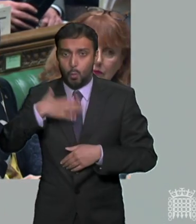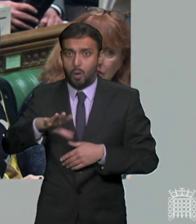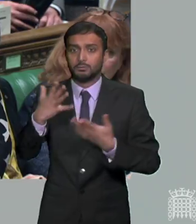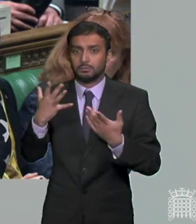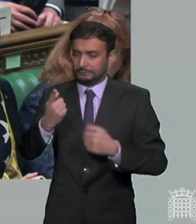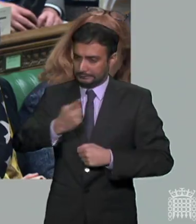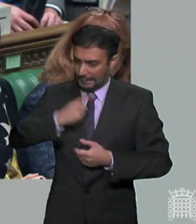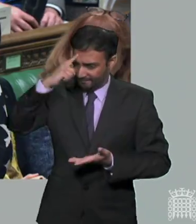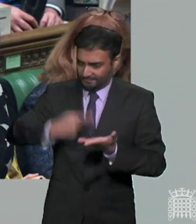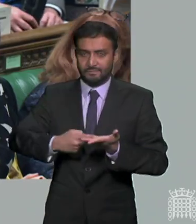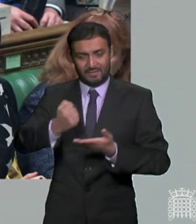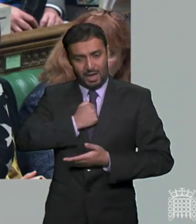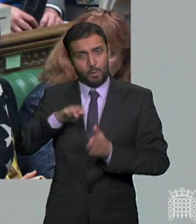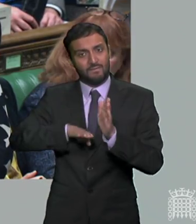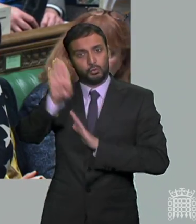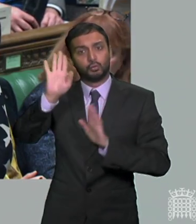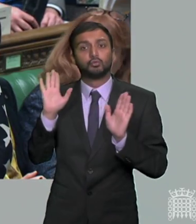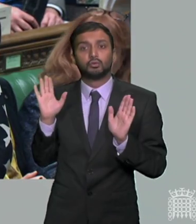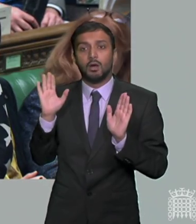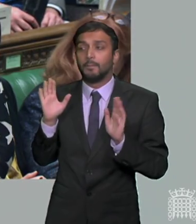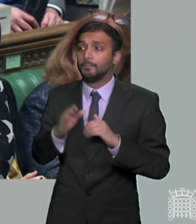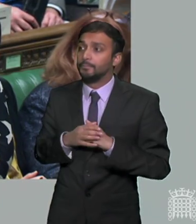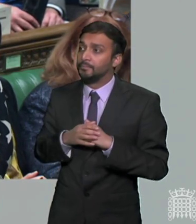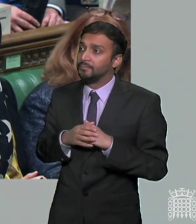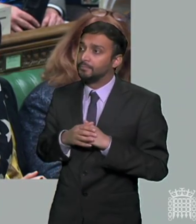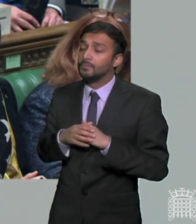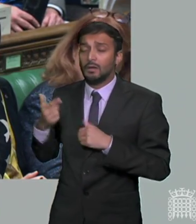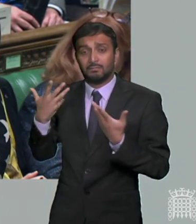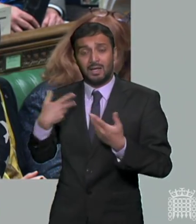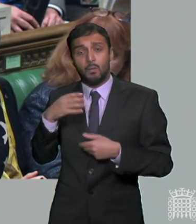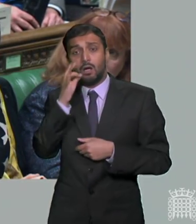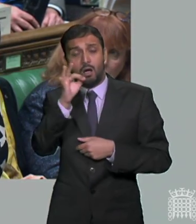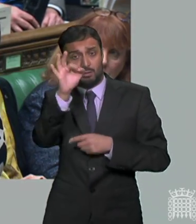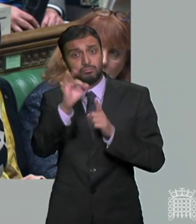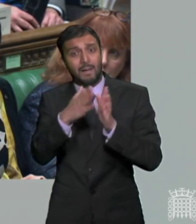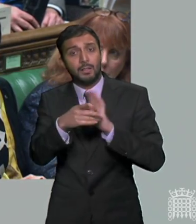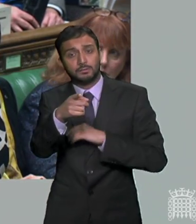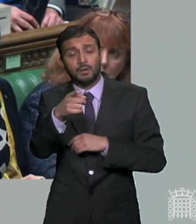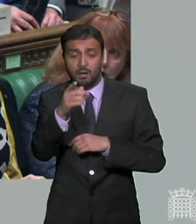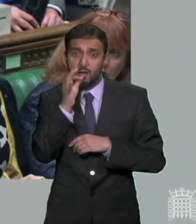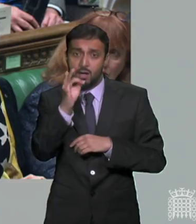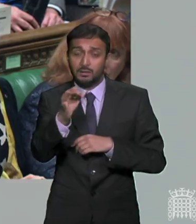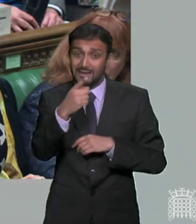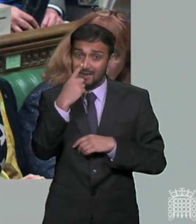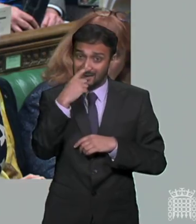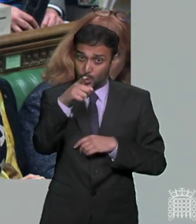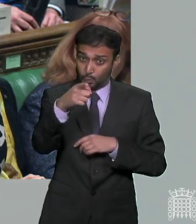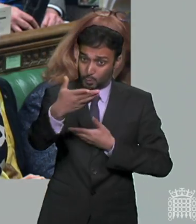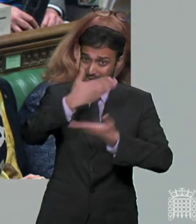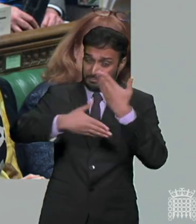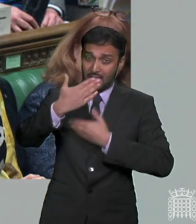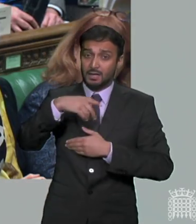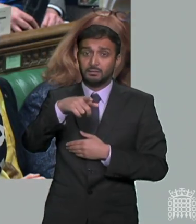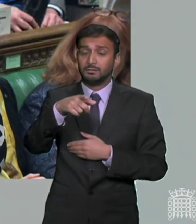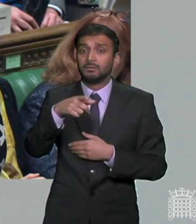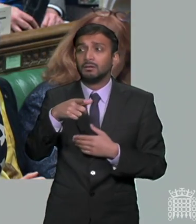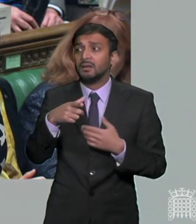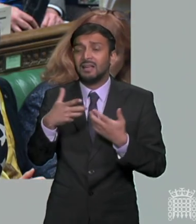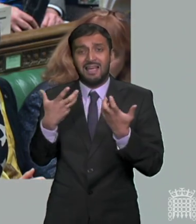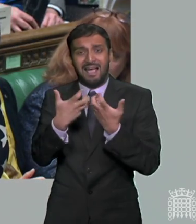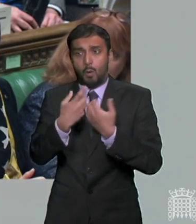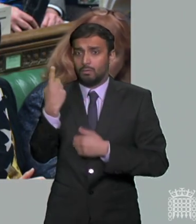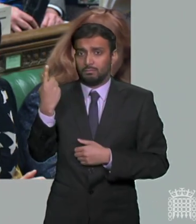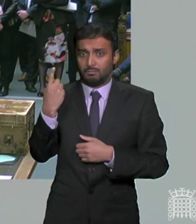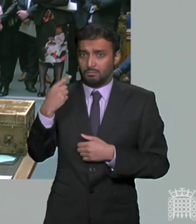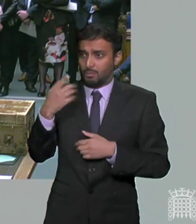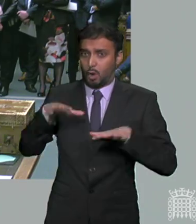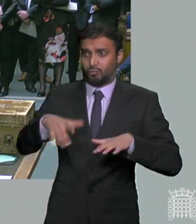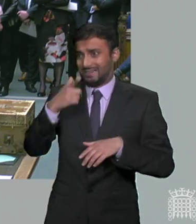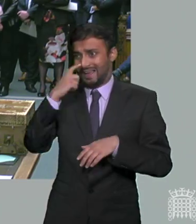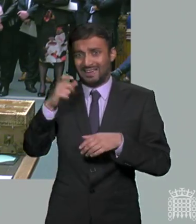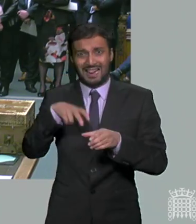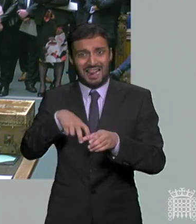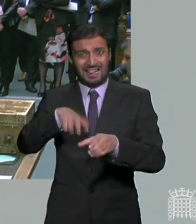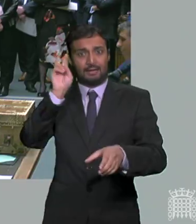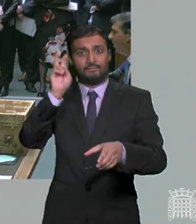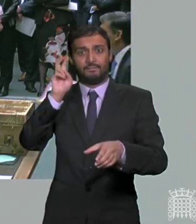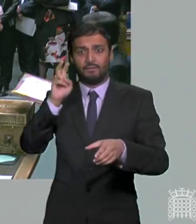With that in mind, and given the previous non-answer by the Prime Minister, can he tell this House—tell us all, in fact—how a nation can leave this so-called voluntary Union?